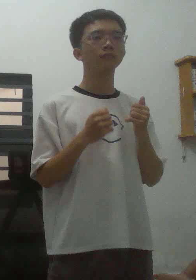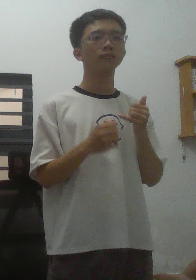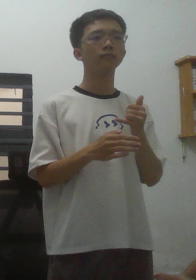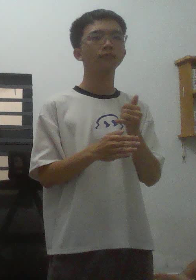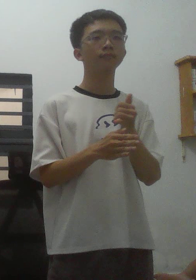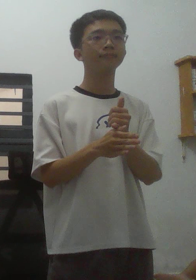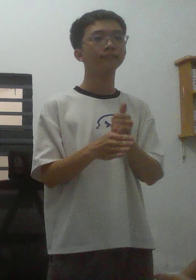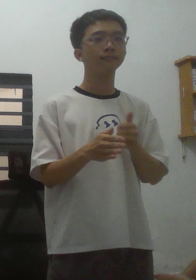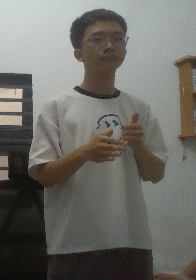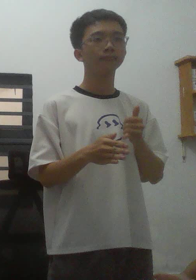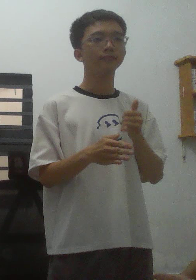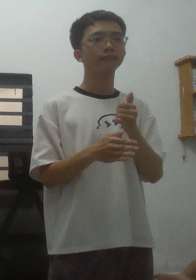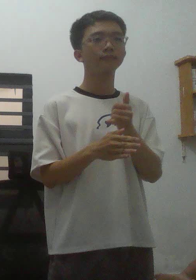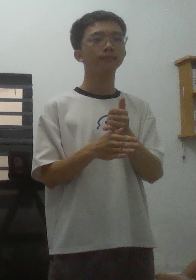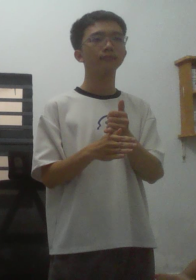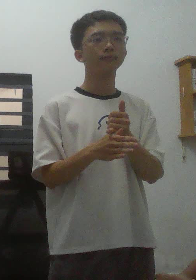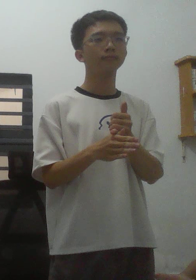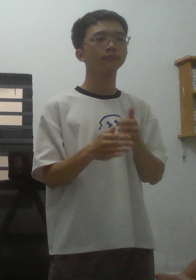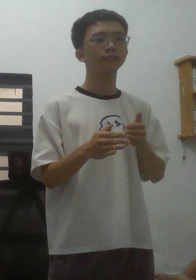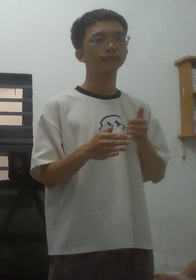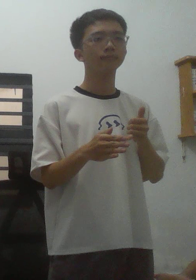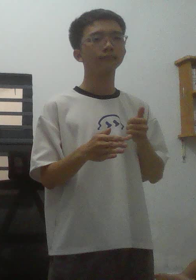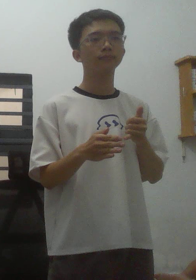cuoi thang